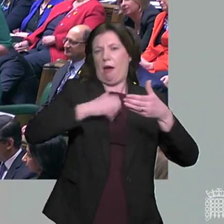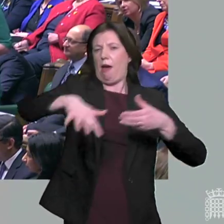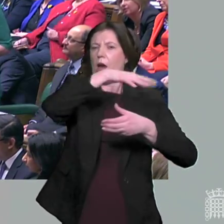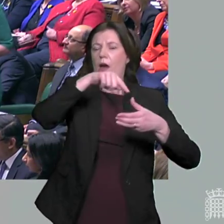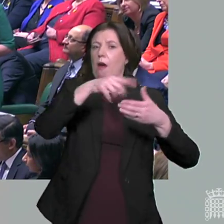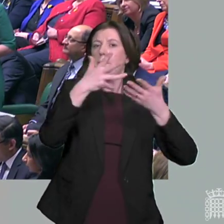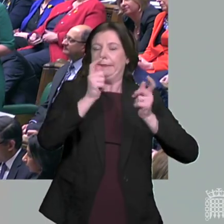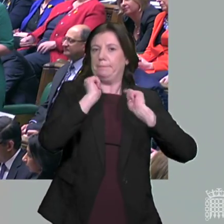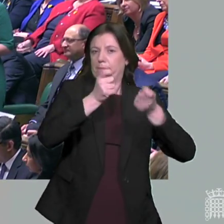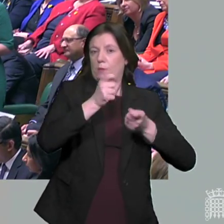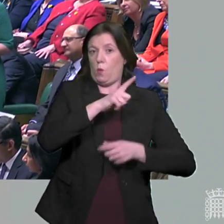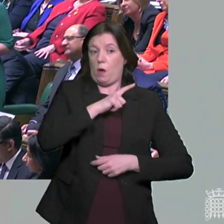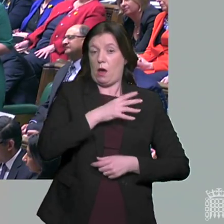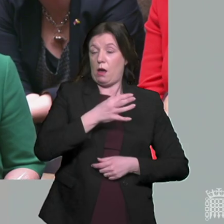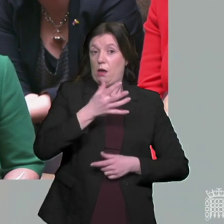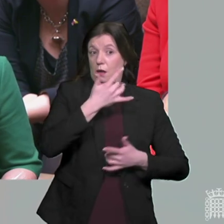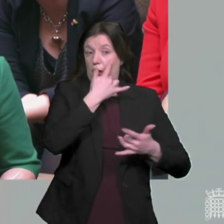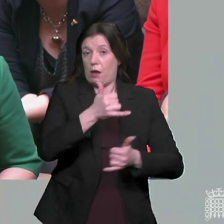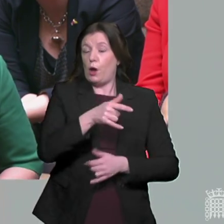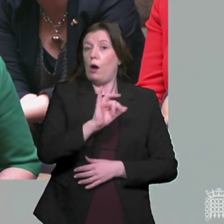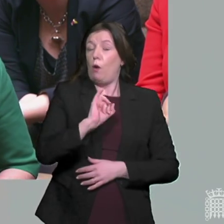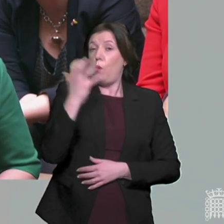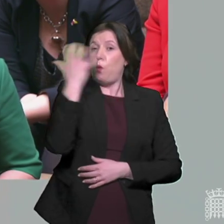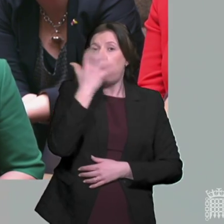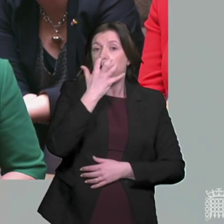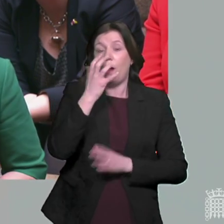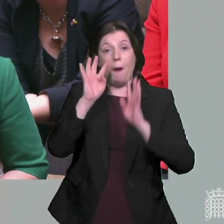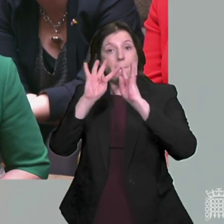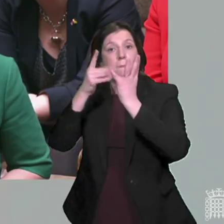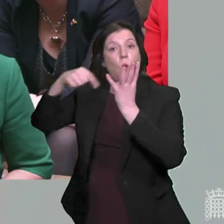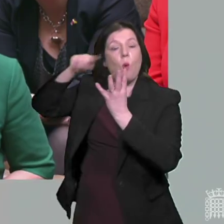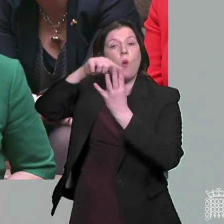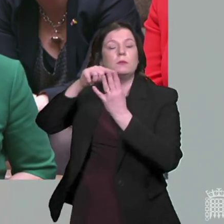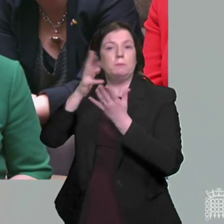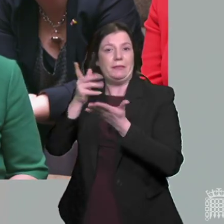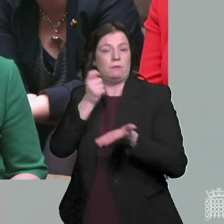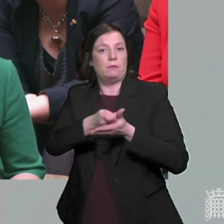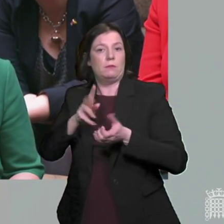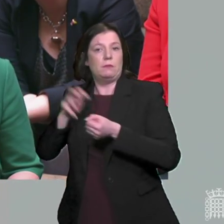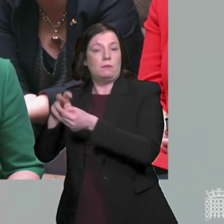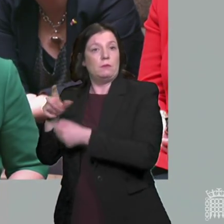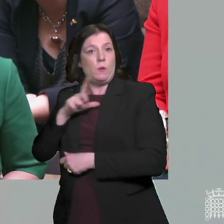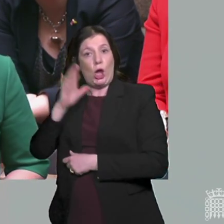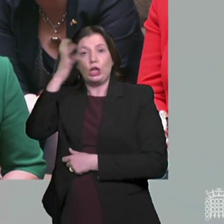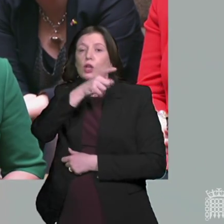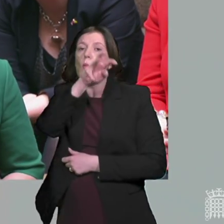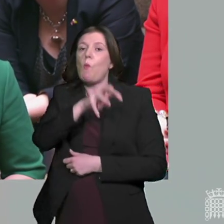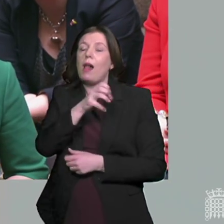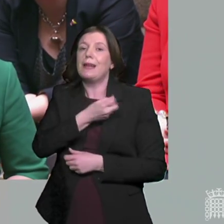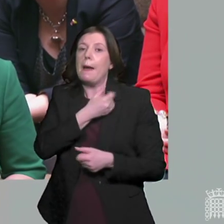The chairman and the whole board resigned en masse, as they no longer have faith in the Welsh Labour Government.